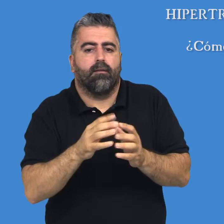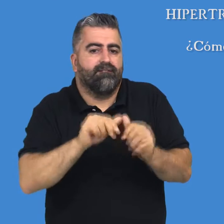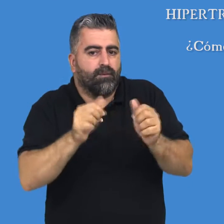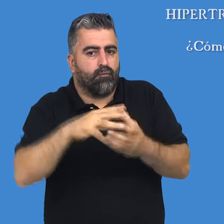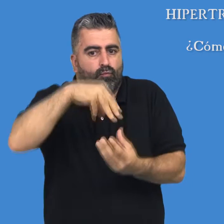forma